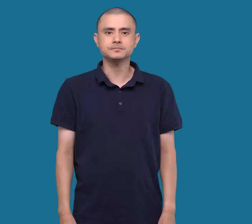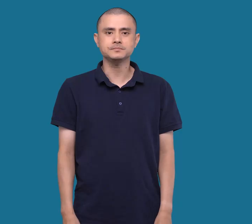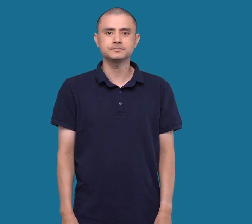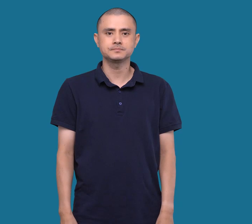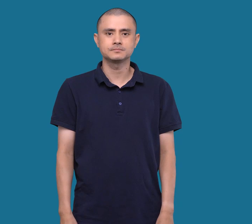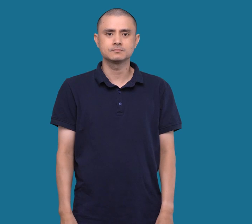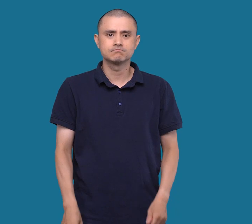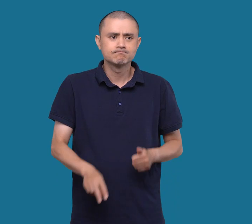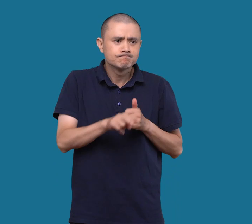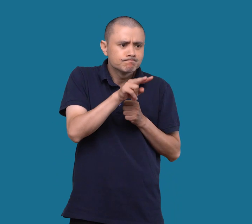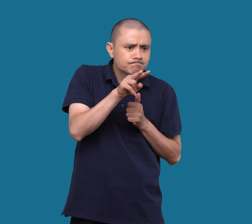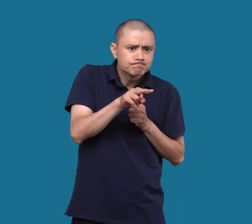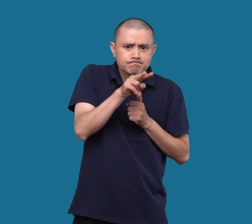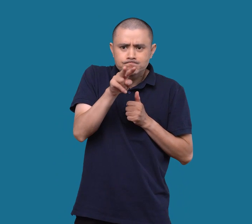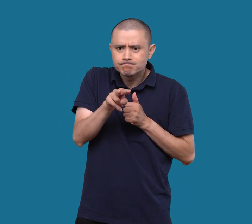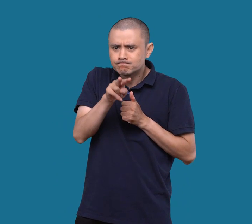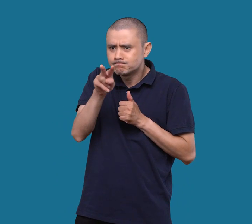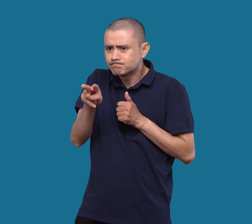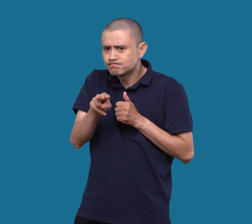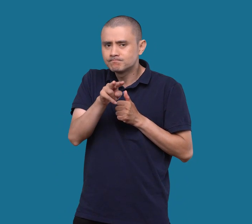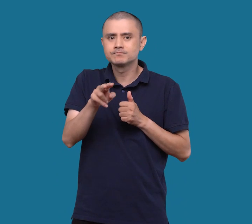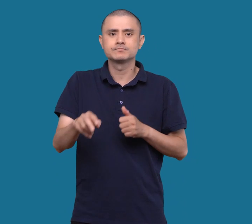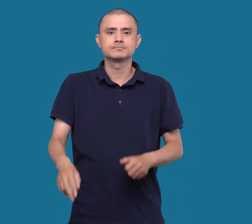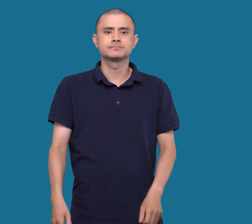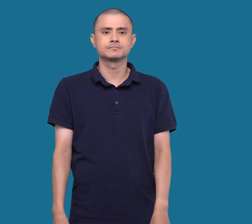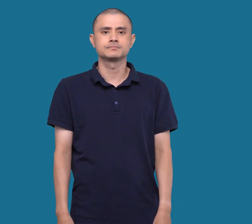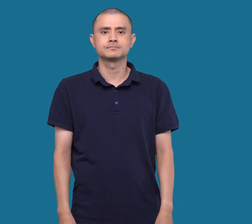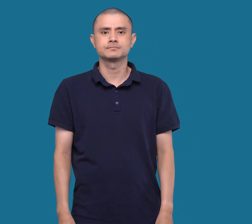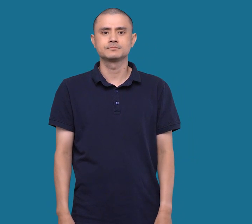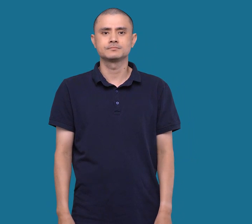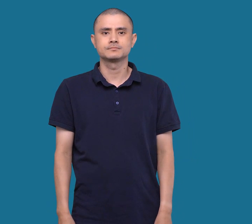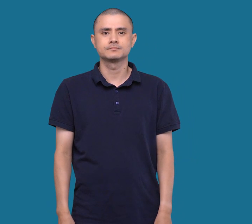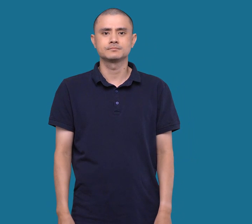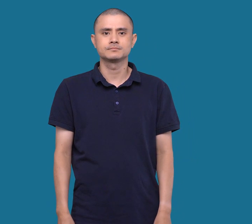đi tuần